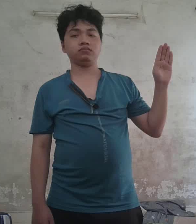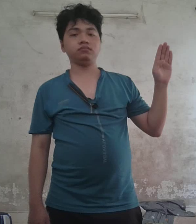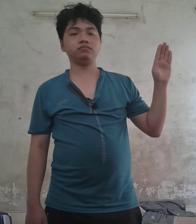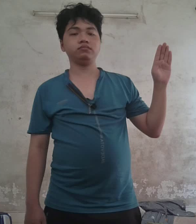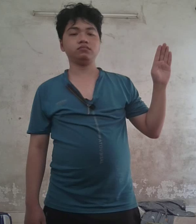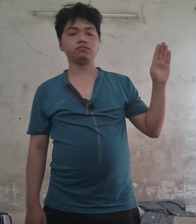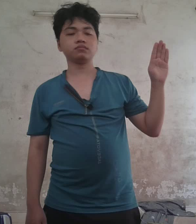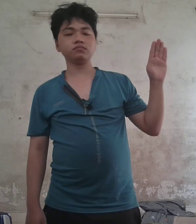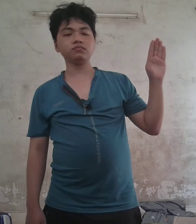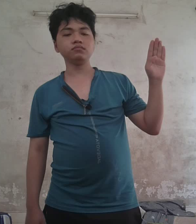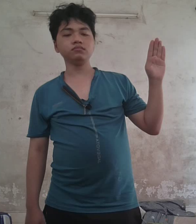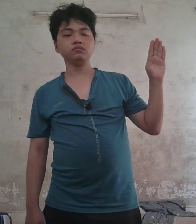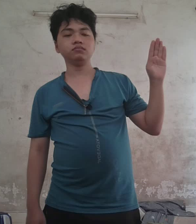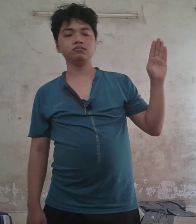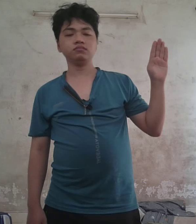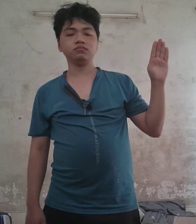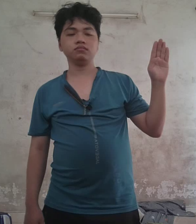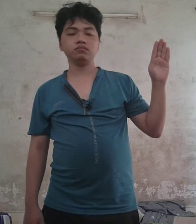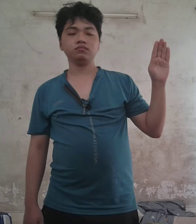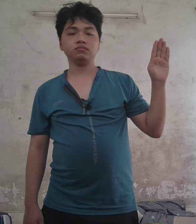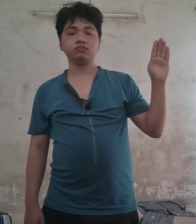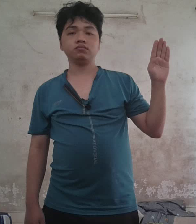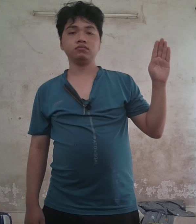b